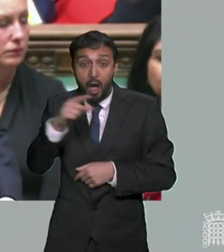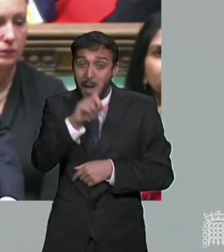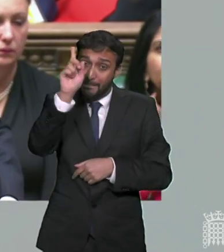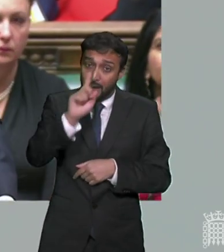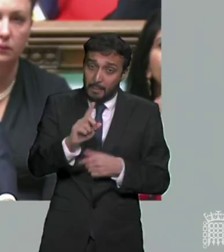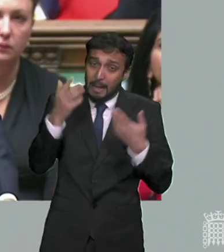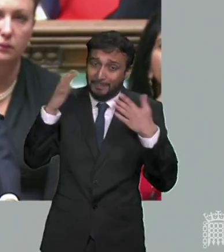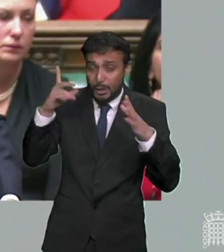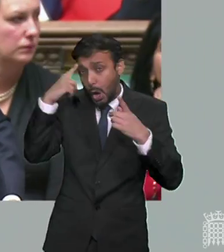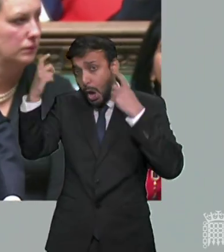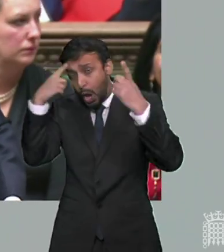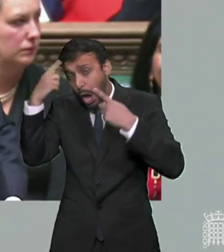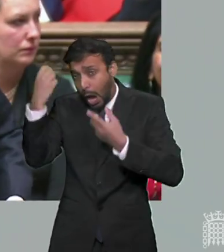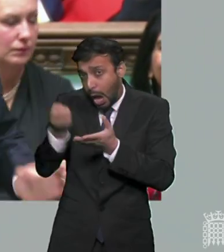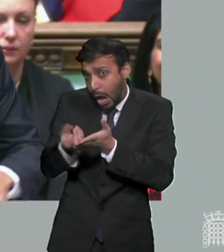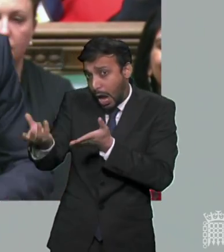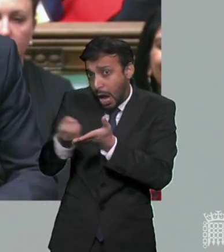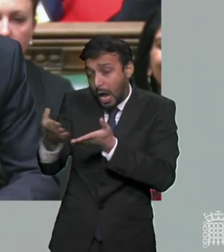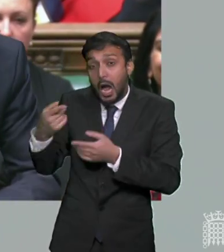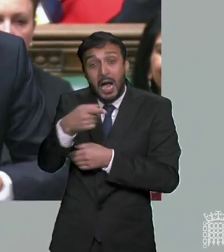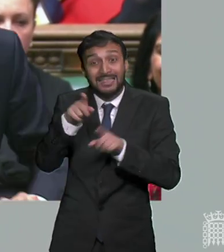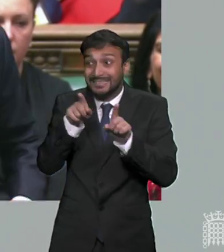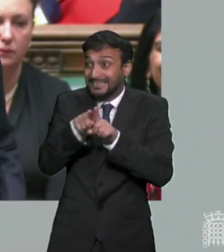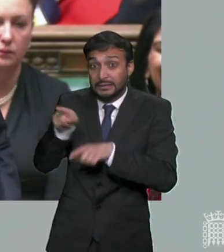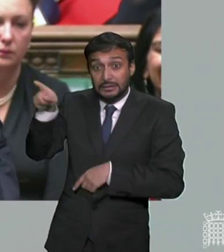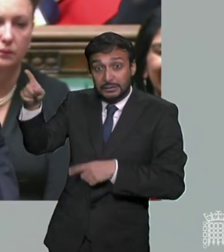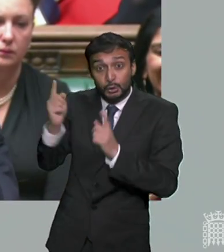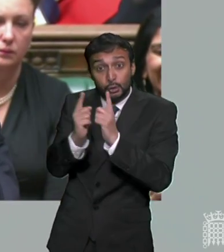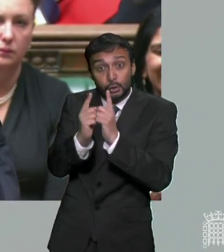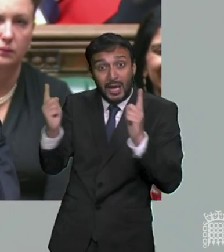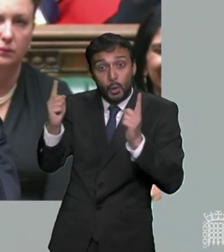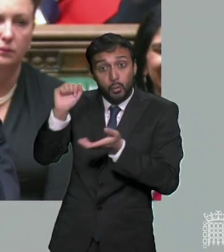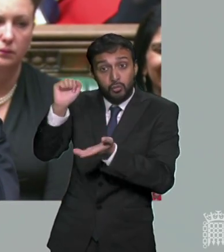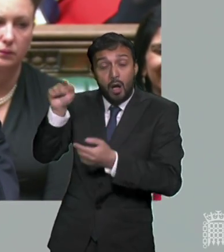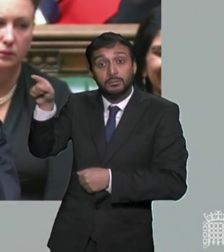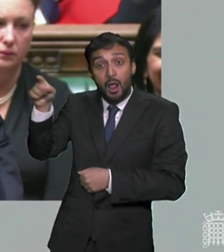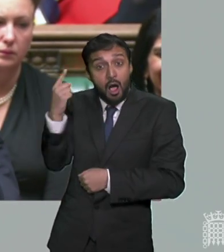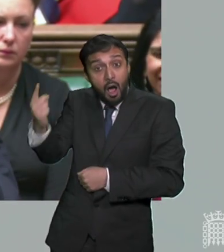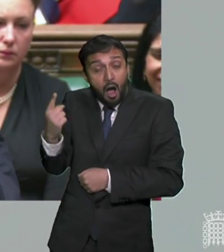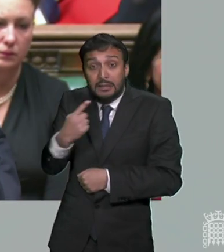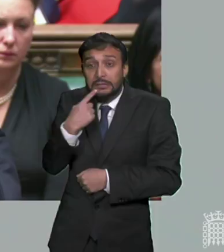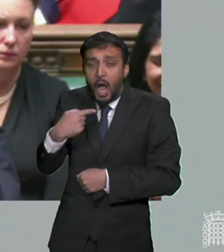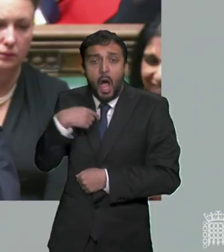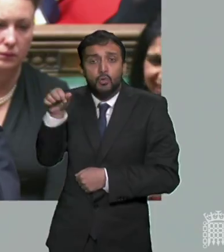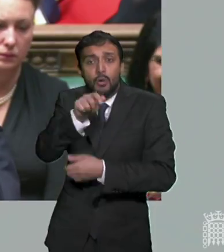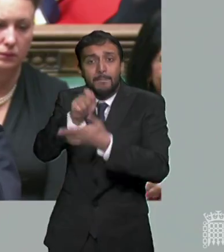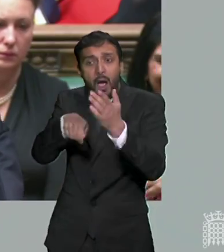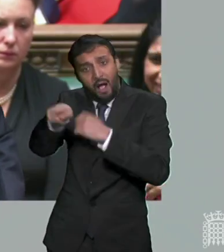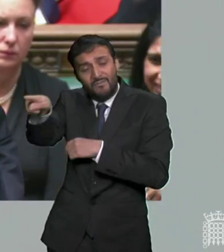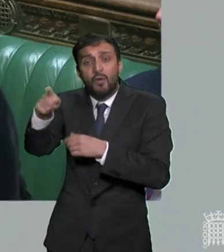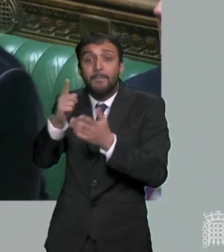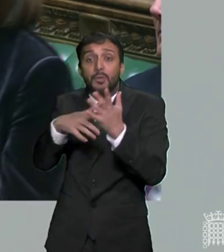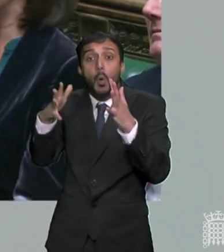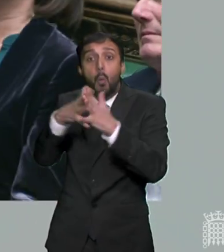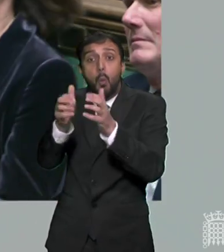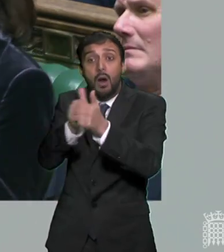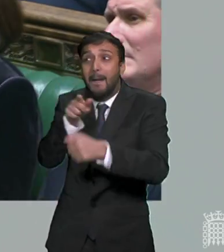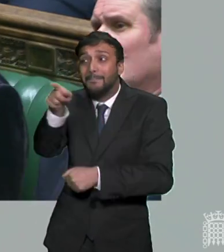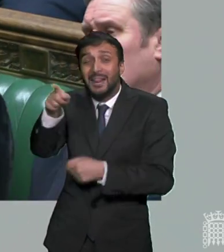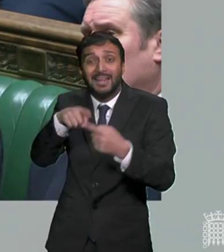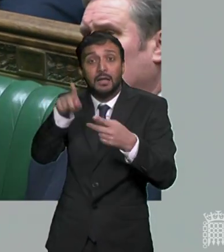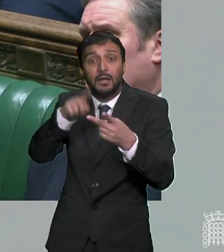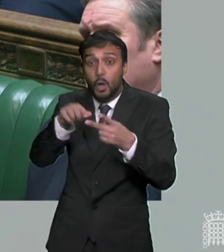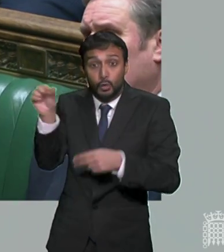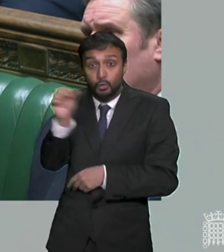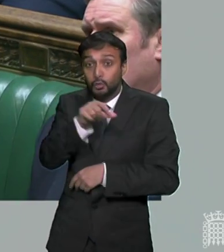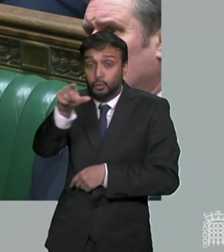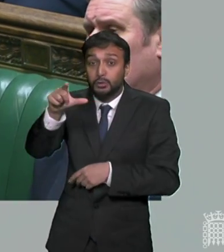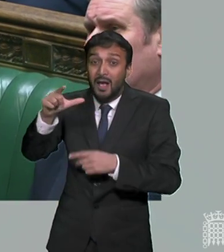Indeed, the shadow Chancellor, the right honourable Member for Leeds West, suggested that we should get it from a law firm and ventilators from a football agent.